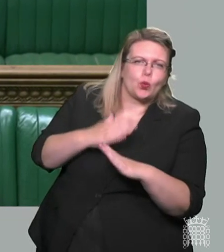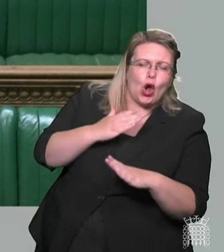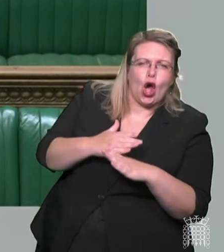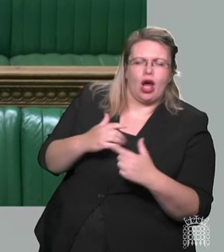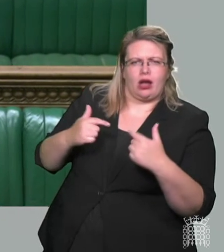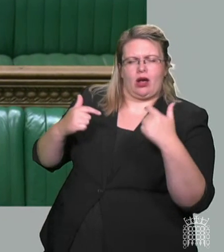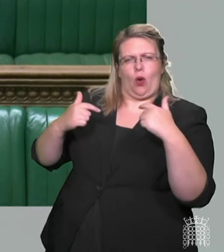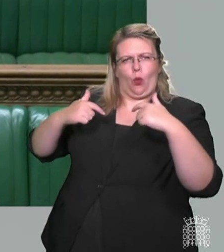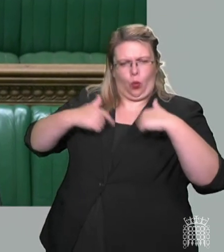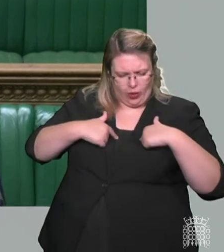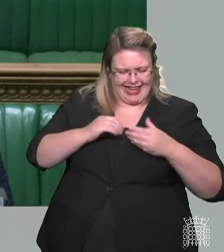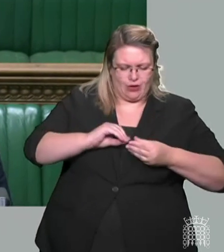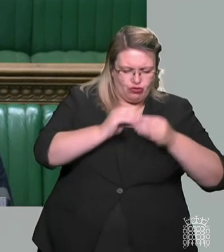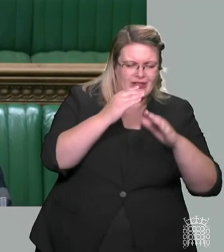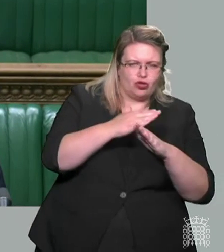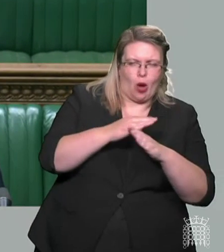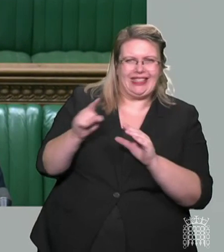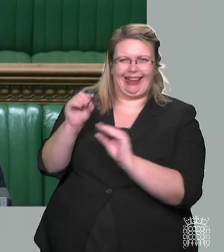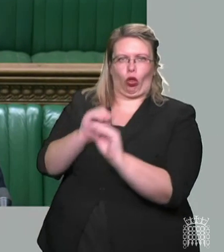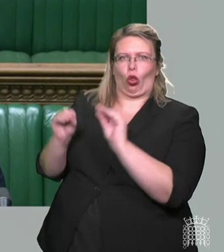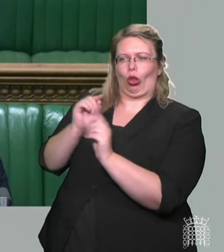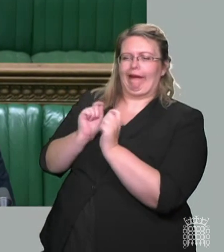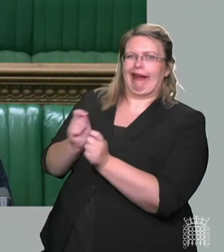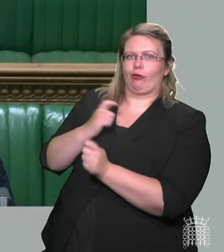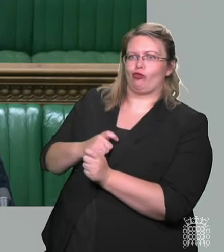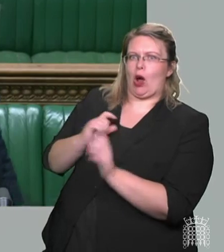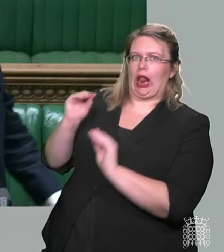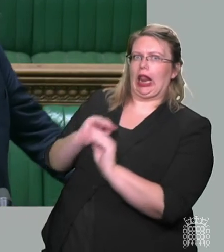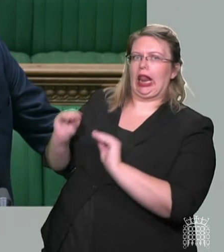We create jobs; he creates non-jobs.